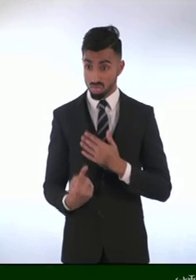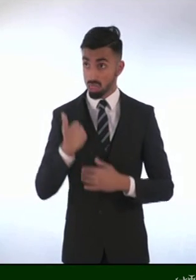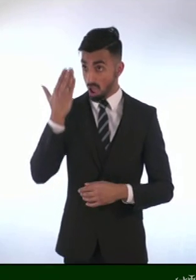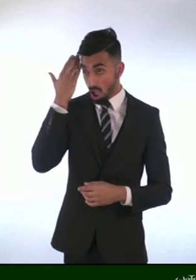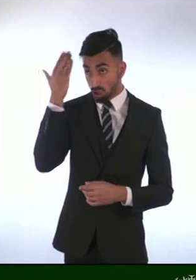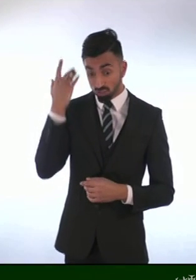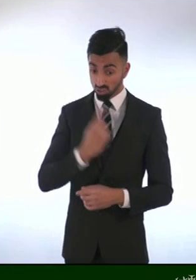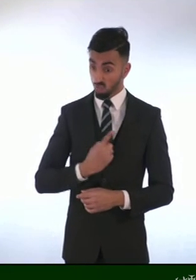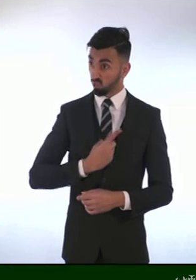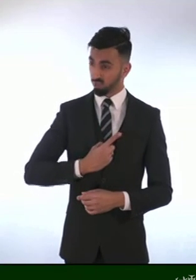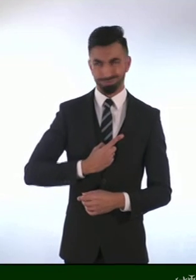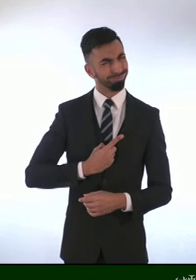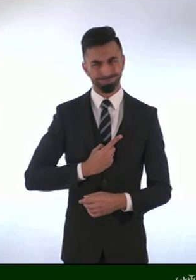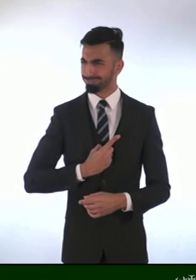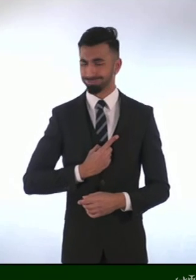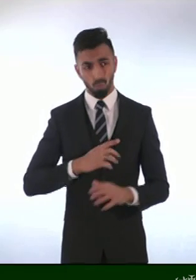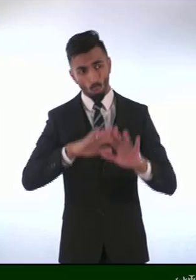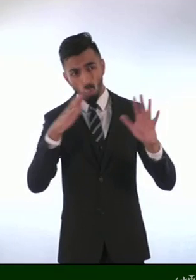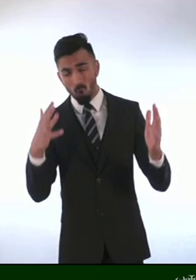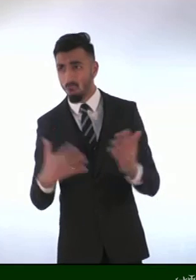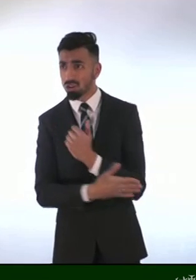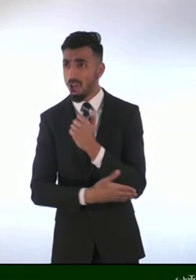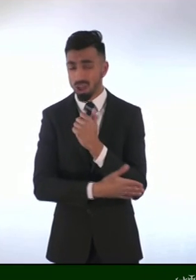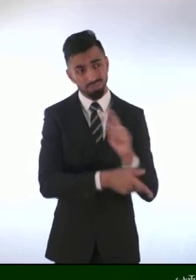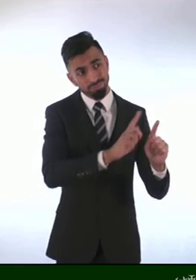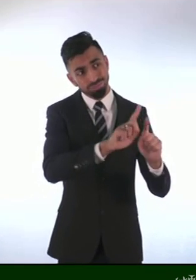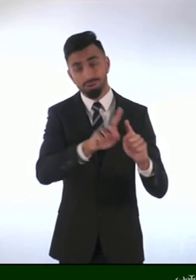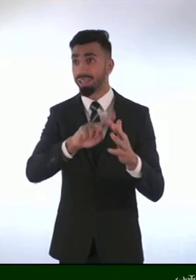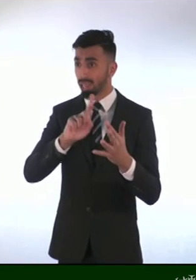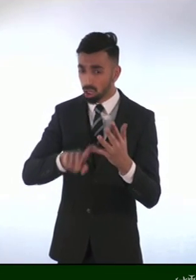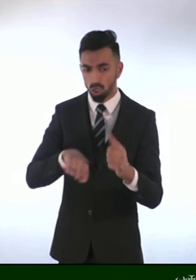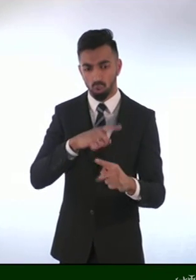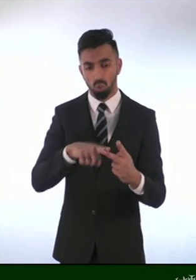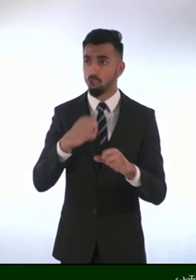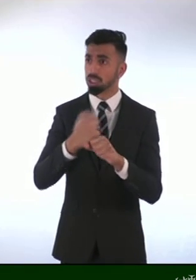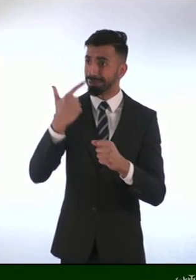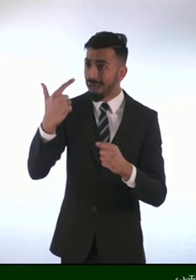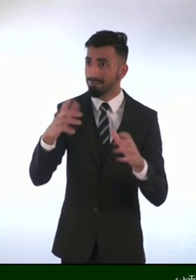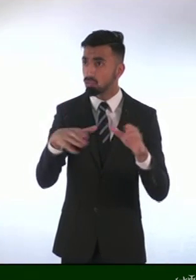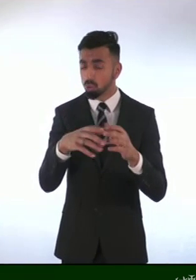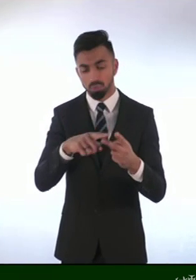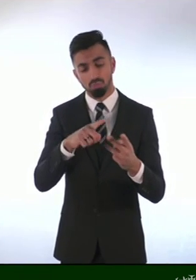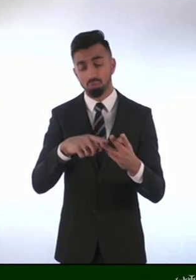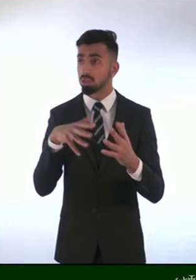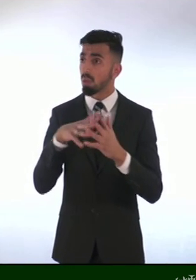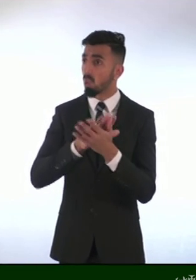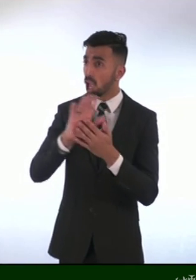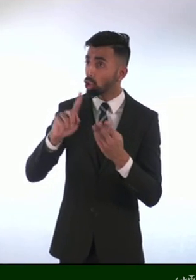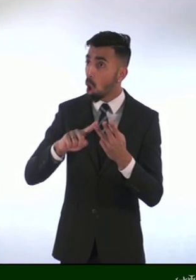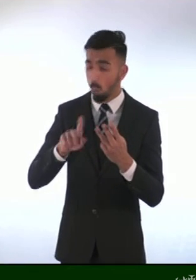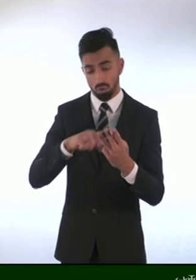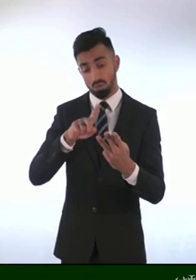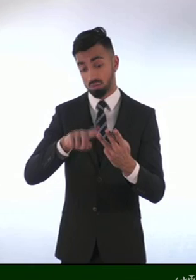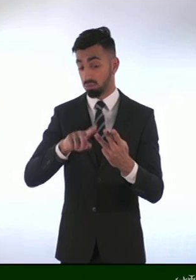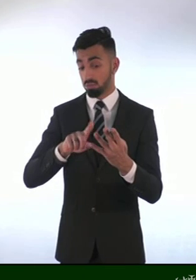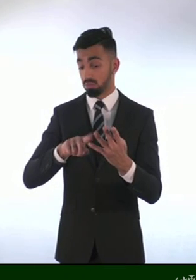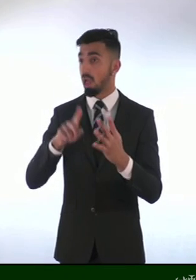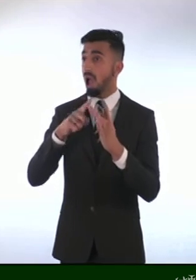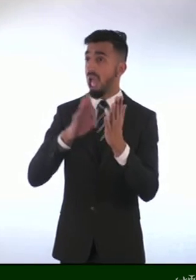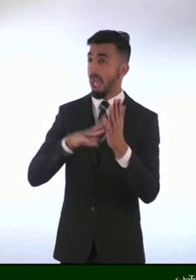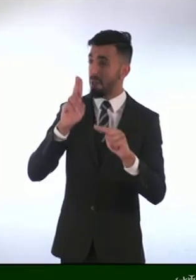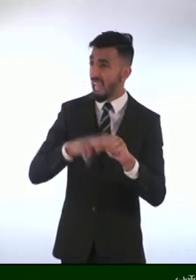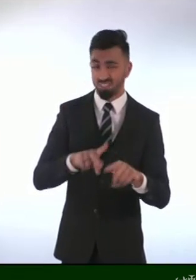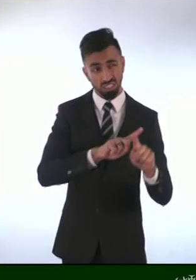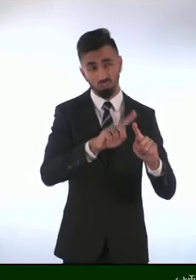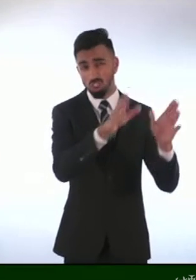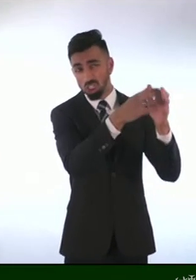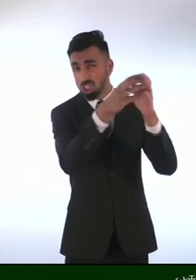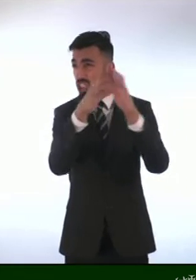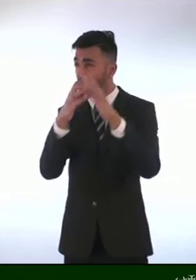We are working with our EU partners, the G7, the G20, the World Health Organisation and the International Monetary Fund—everybody is working together on the very issues that the honourable Gentleman raised.